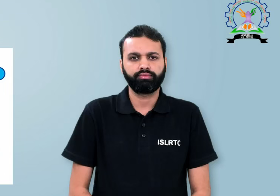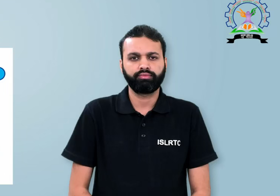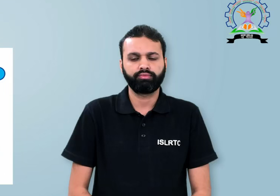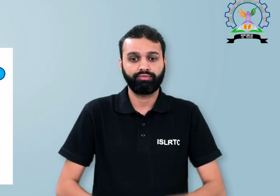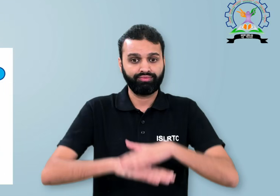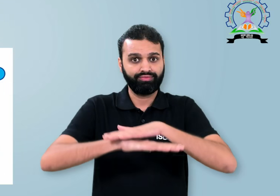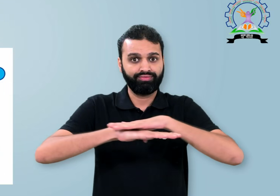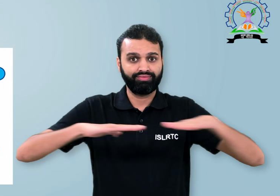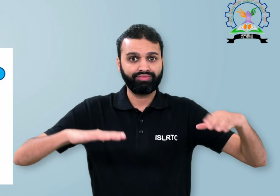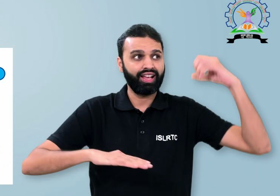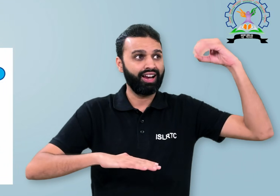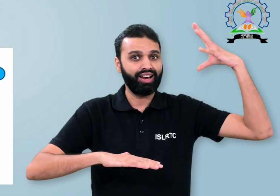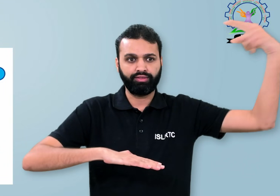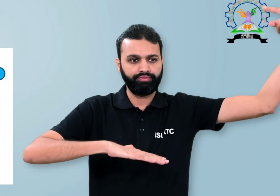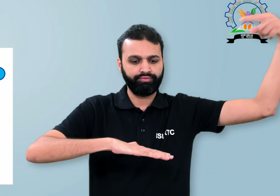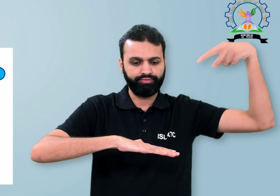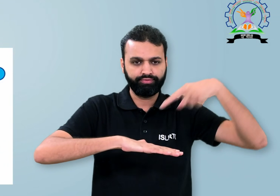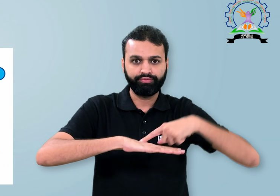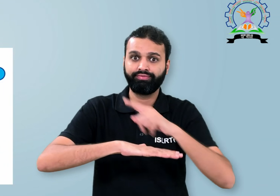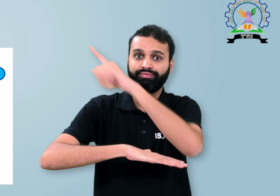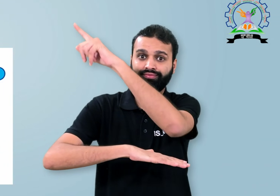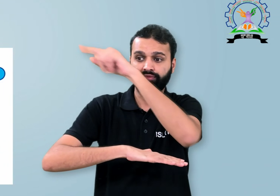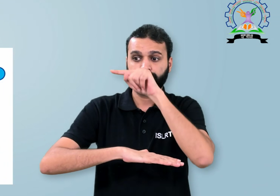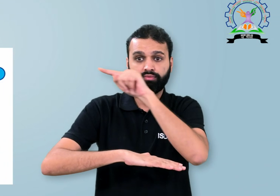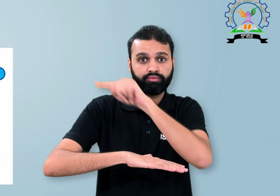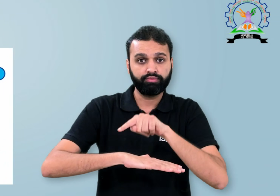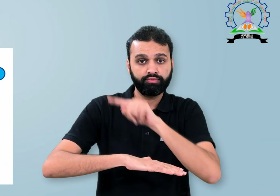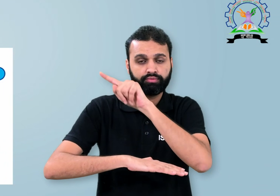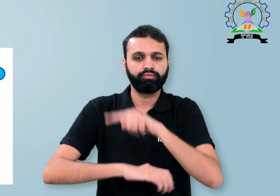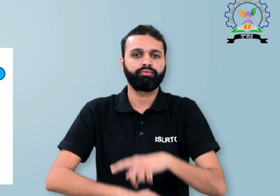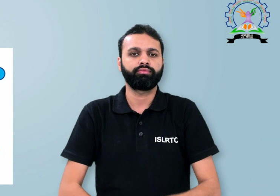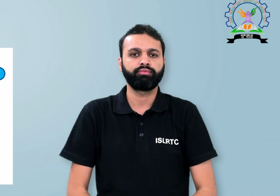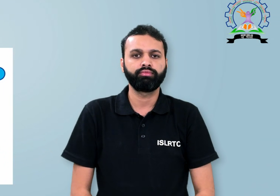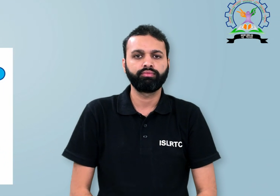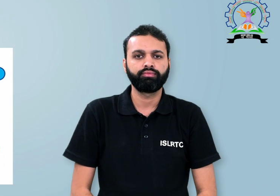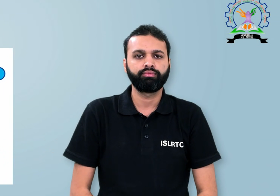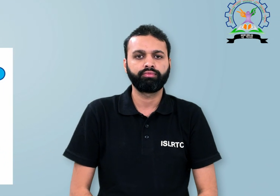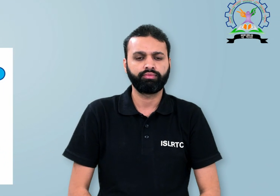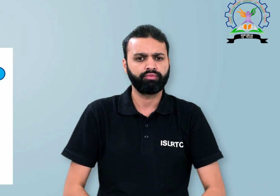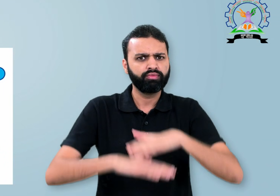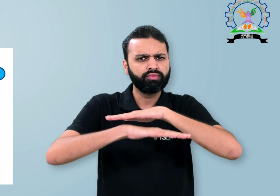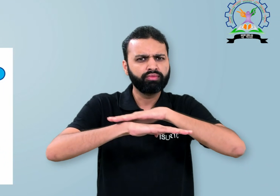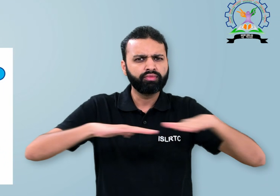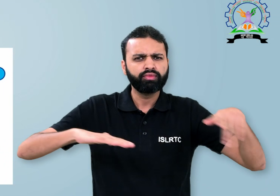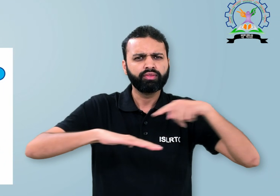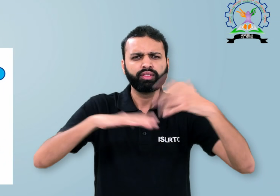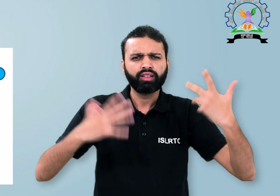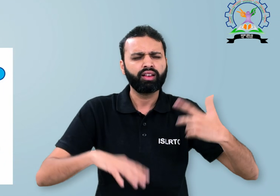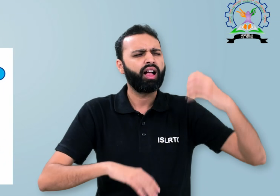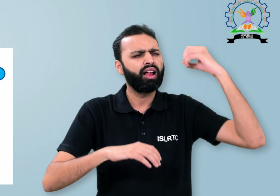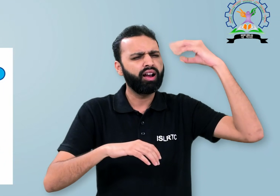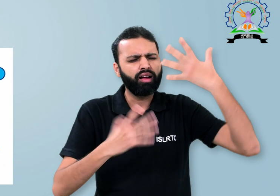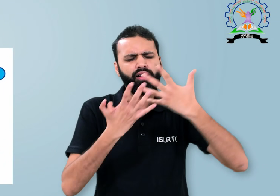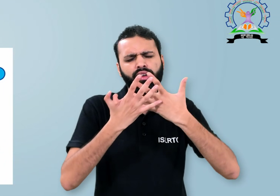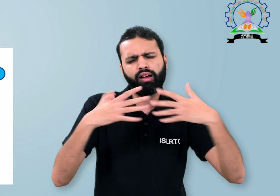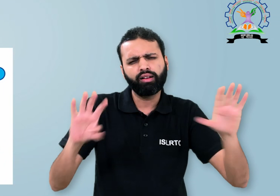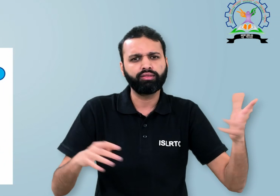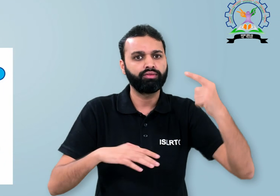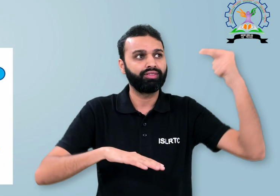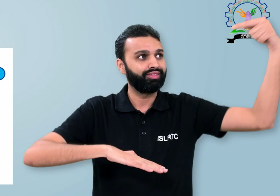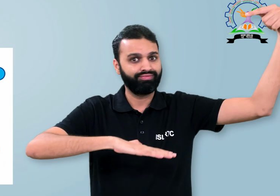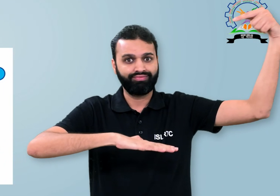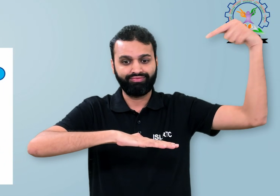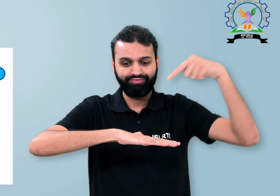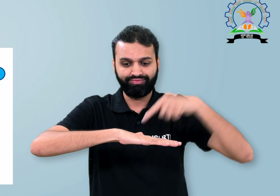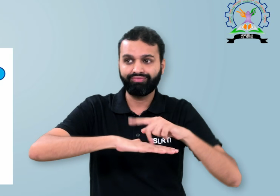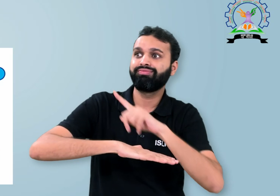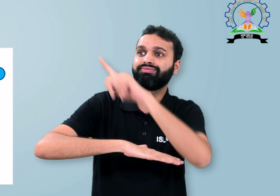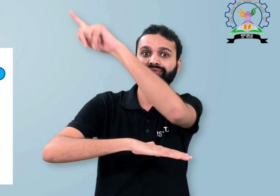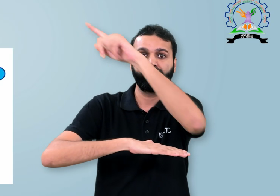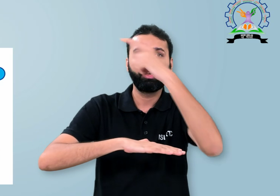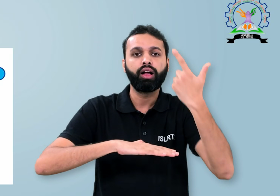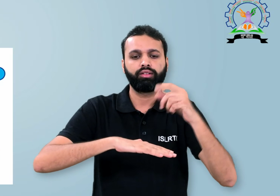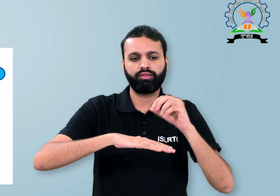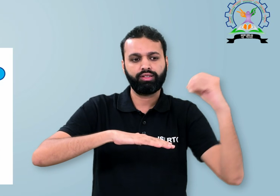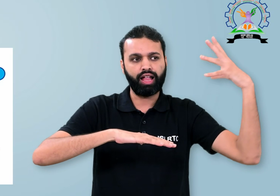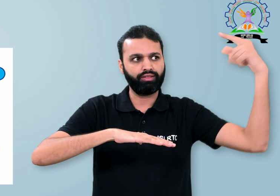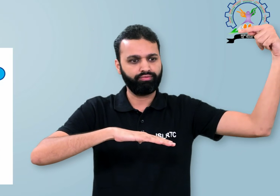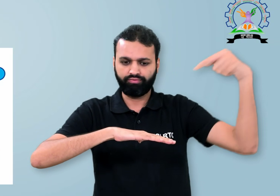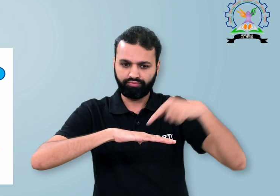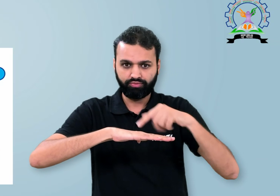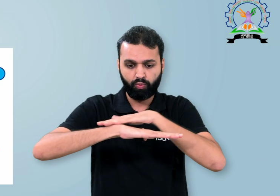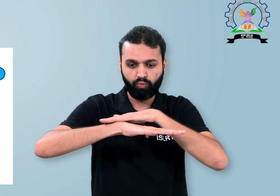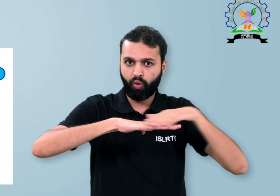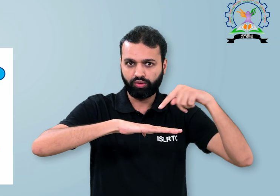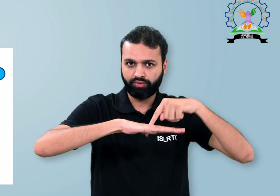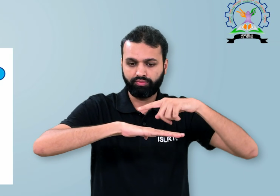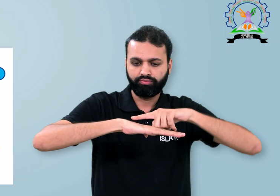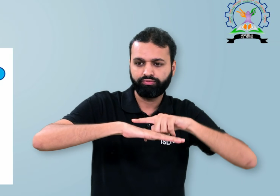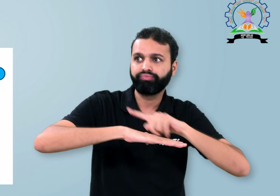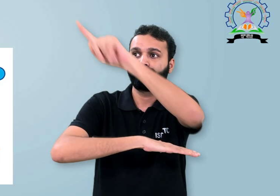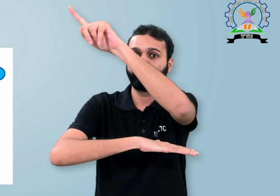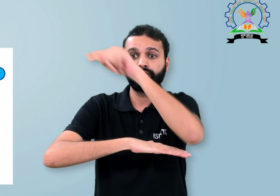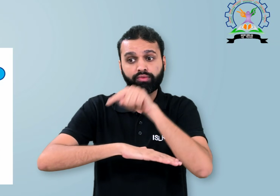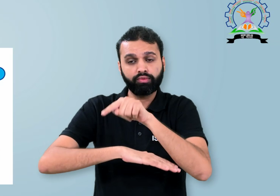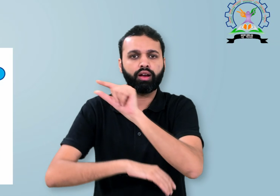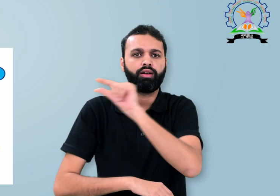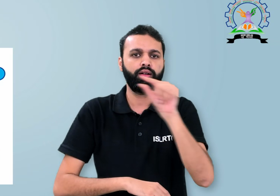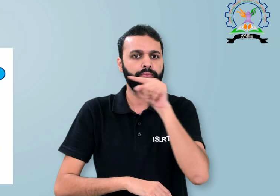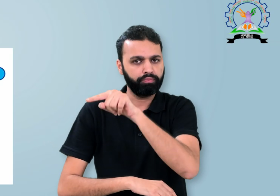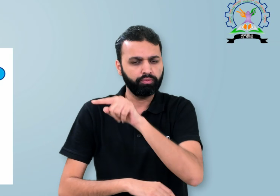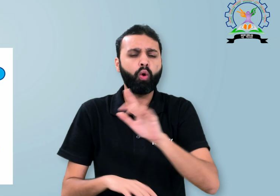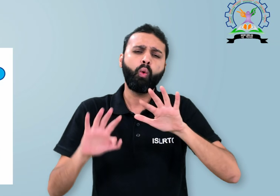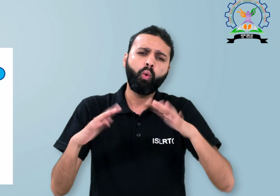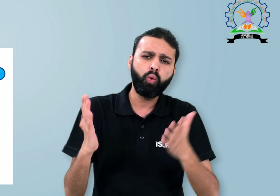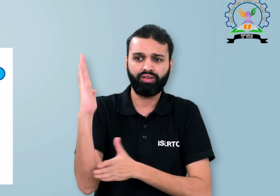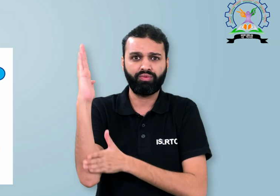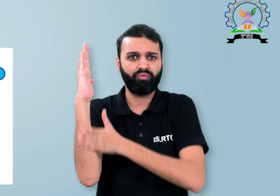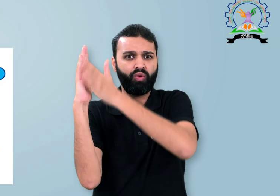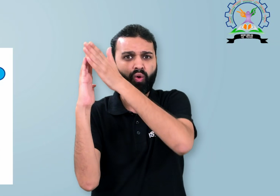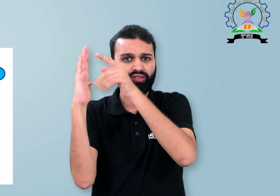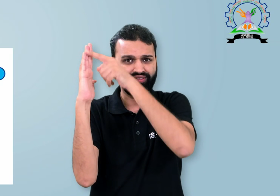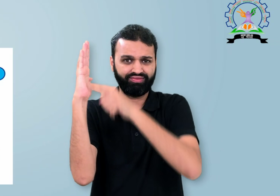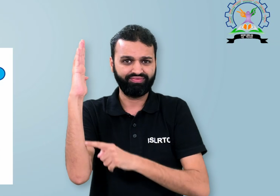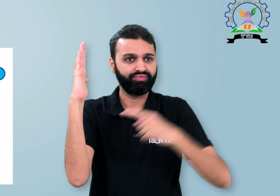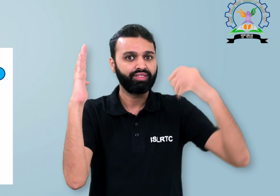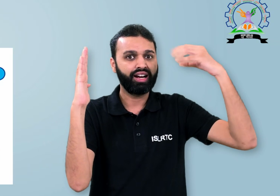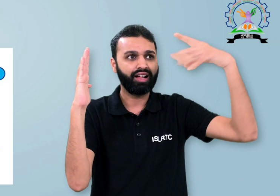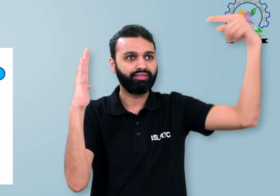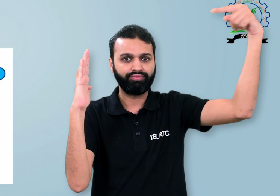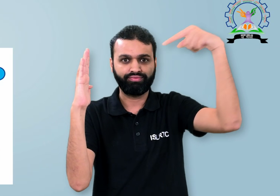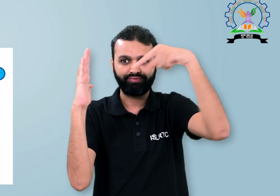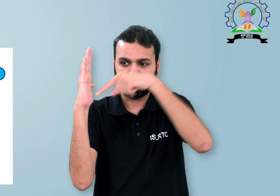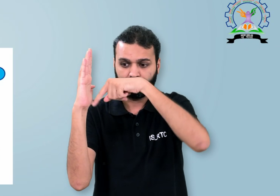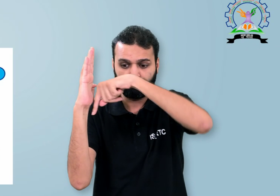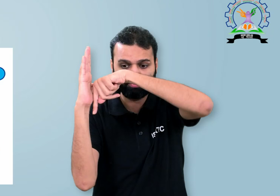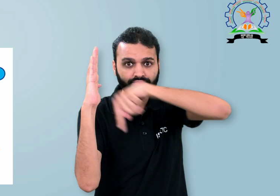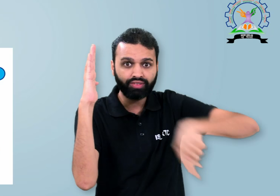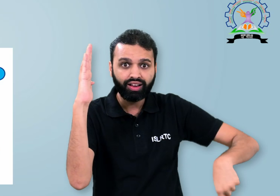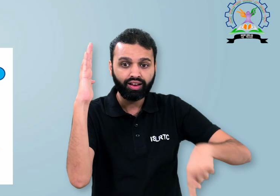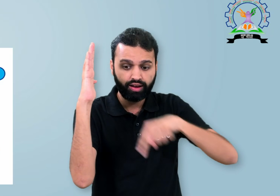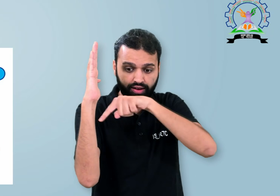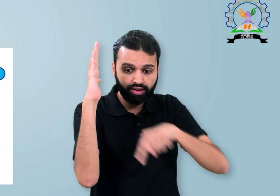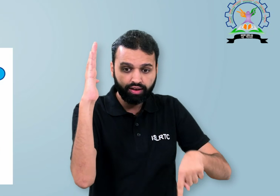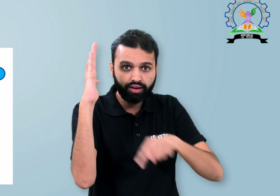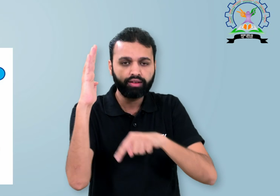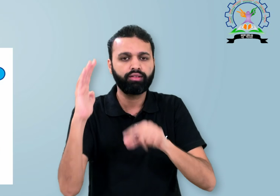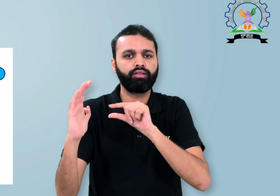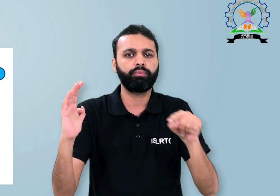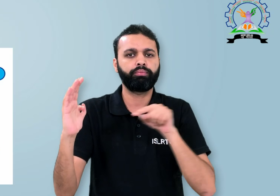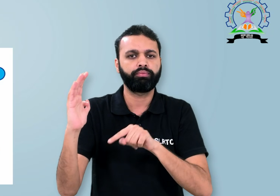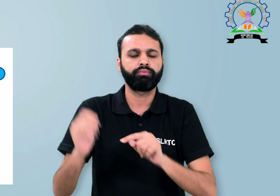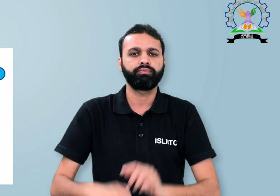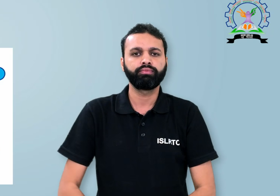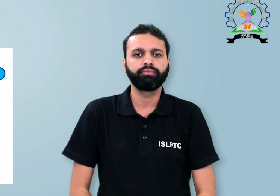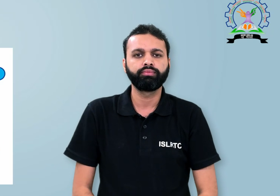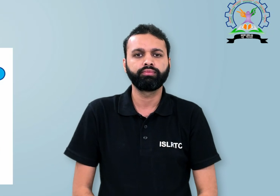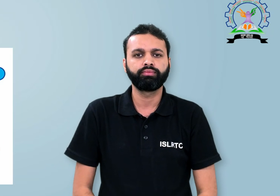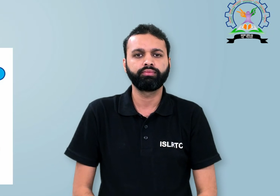Incident ray the ray of light falling on the reflecting surface AB is called the incident ray.